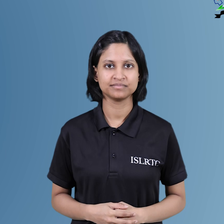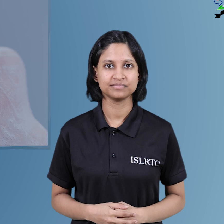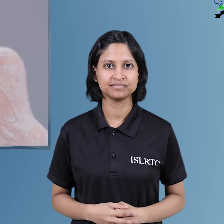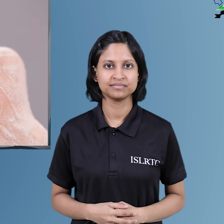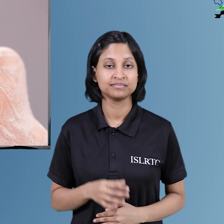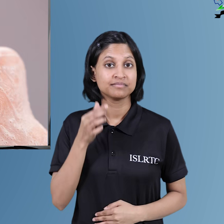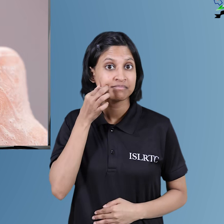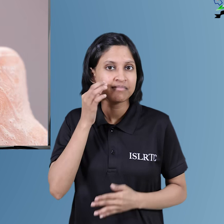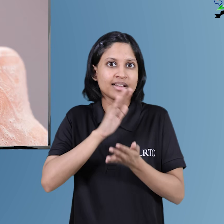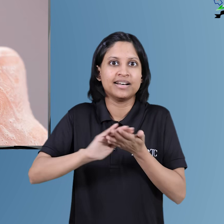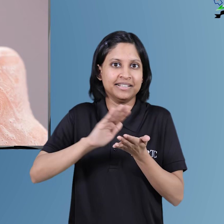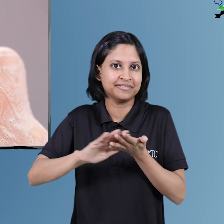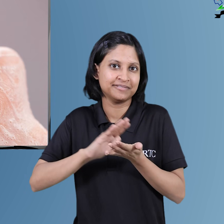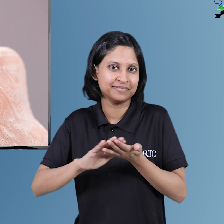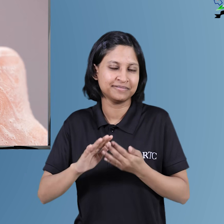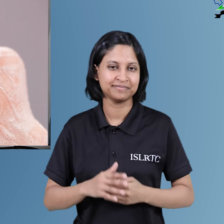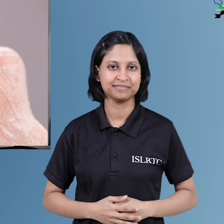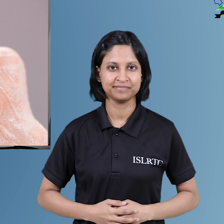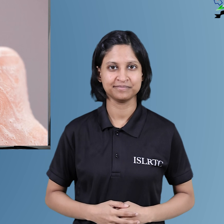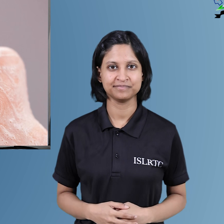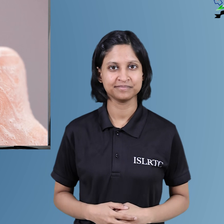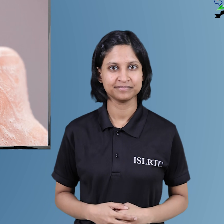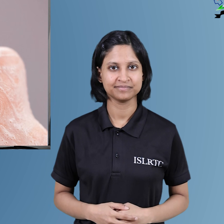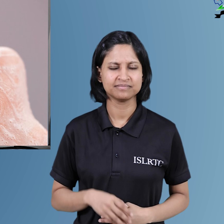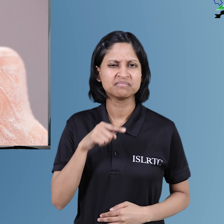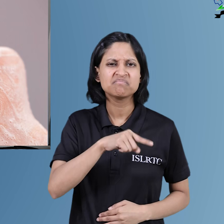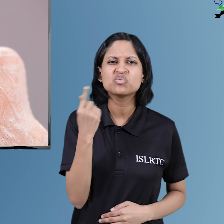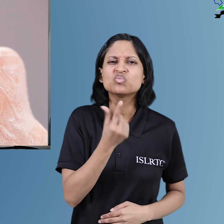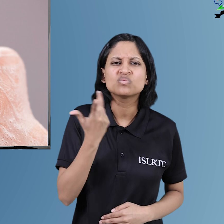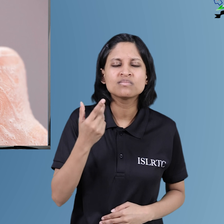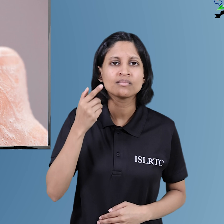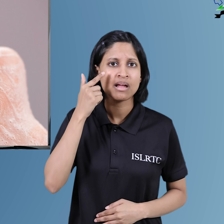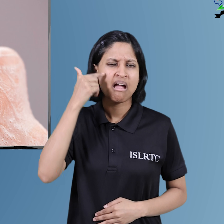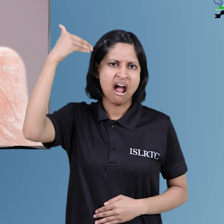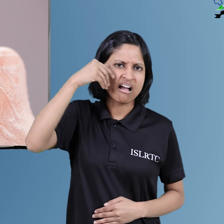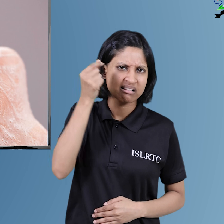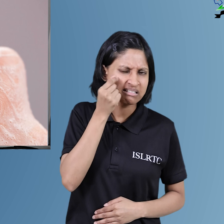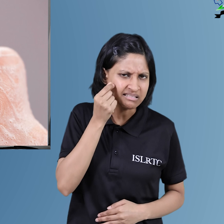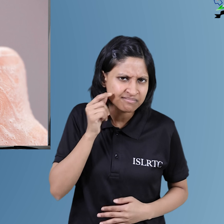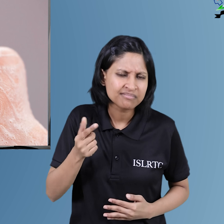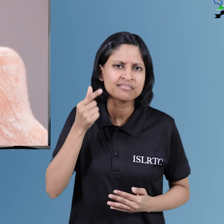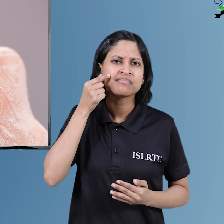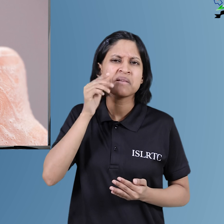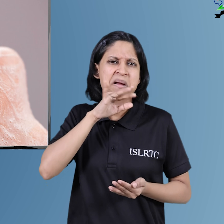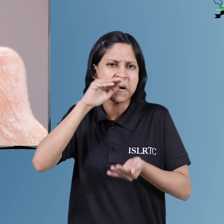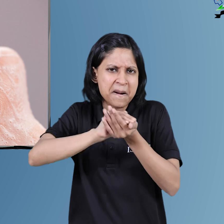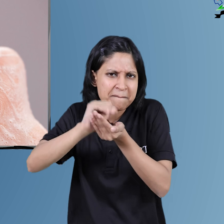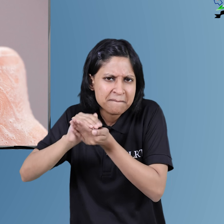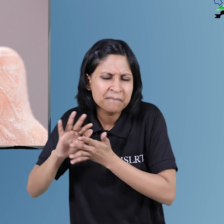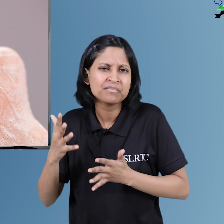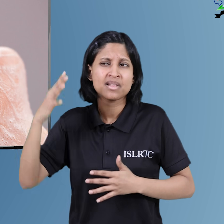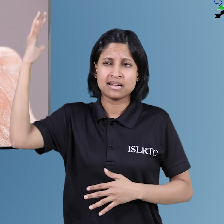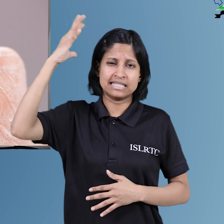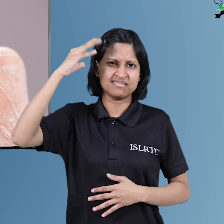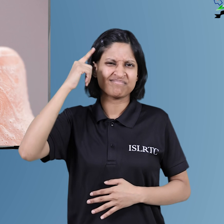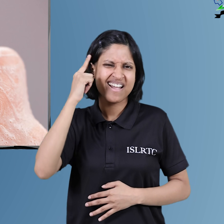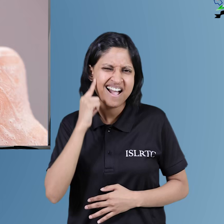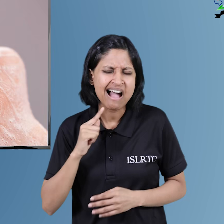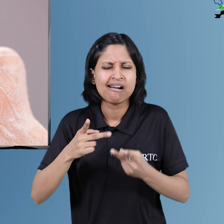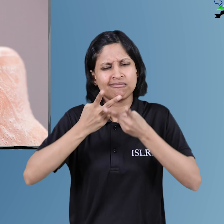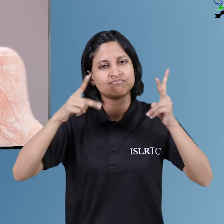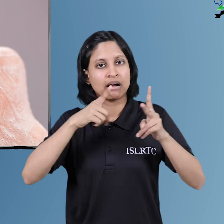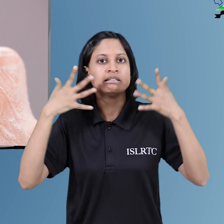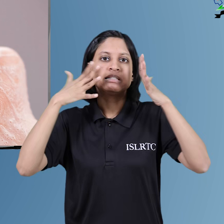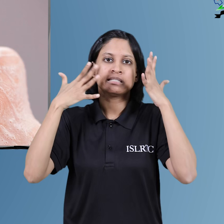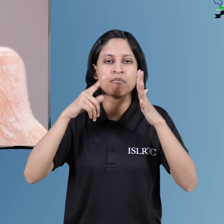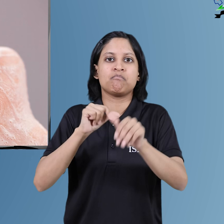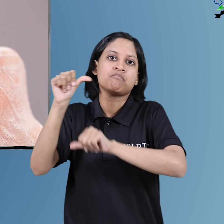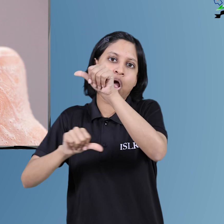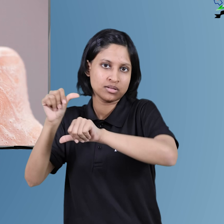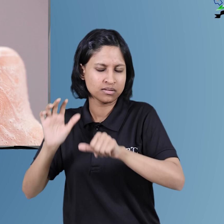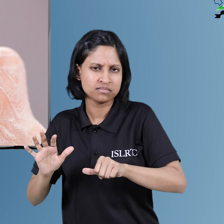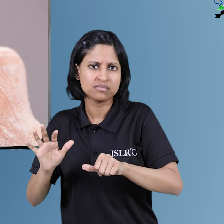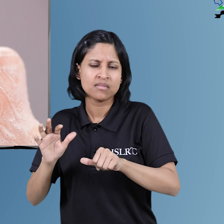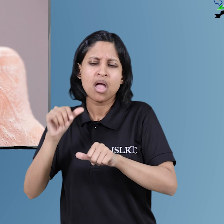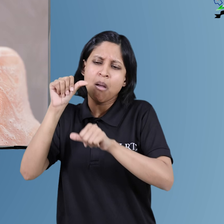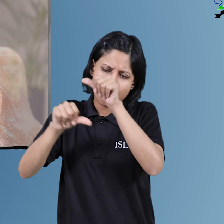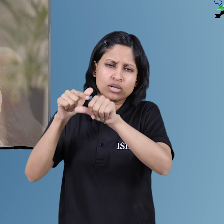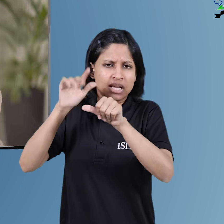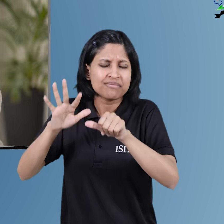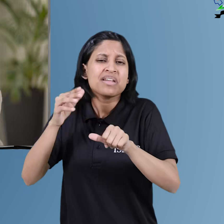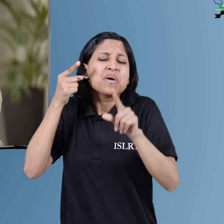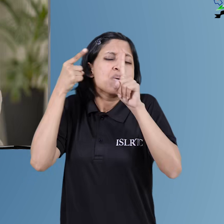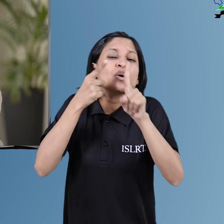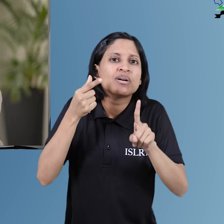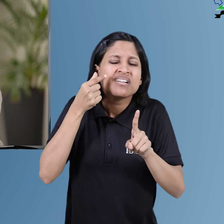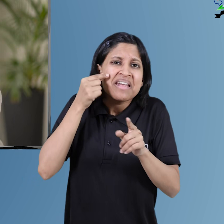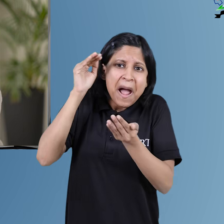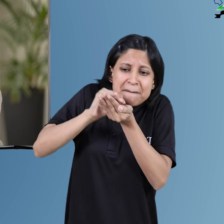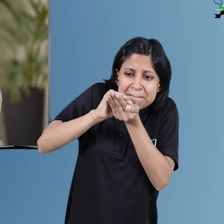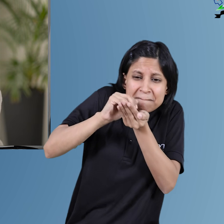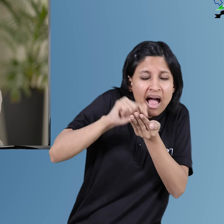Cleanup A phase cleanup is used to remove dirt from pores, impurities and tan, resulting in refreshed skin.